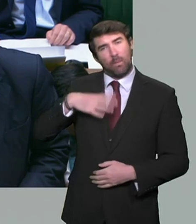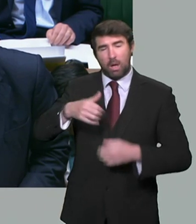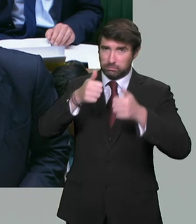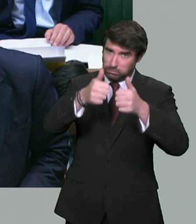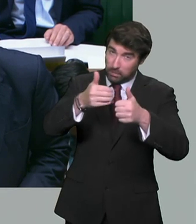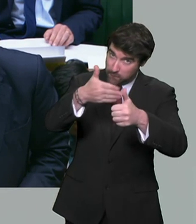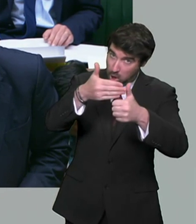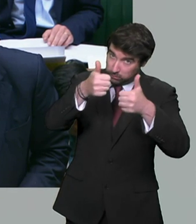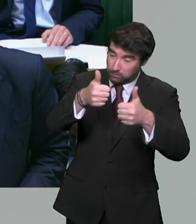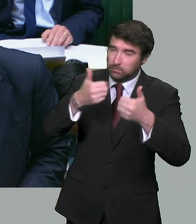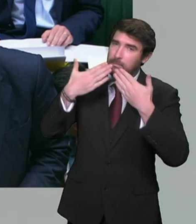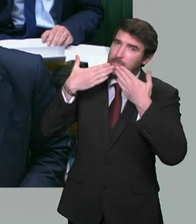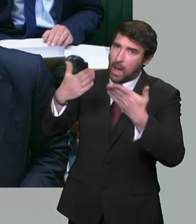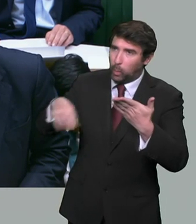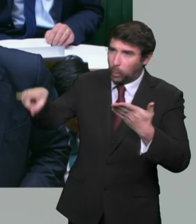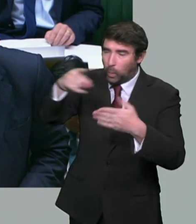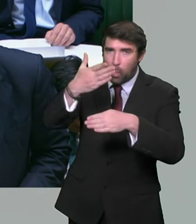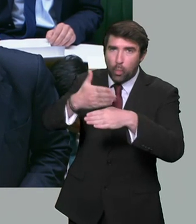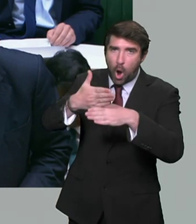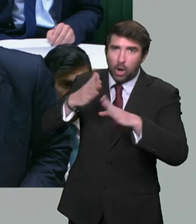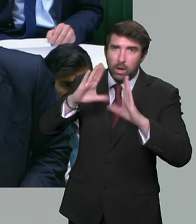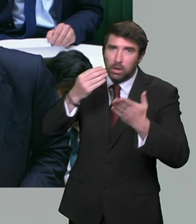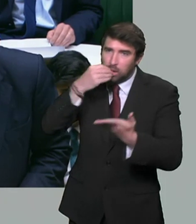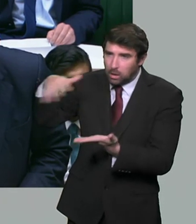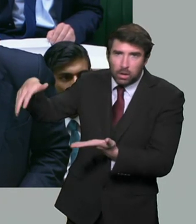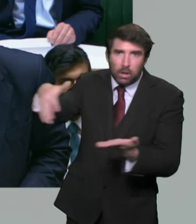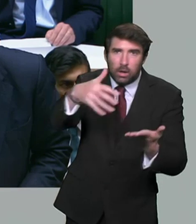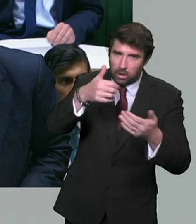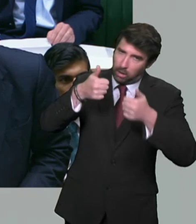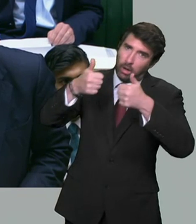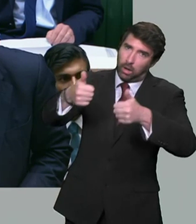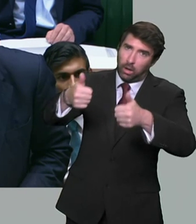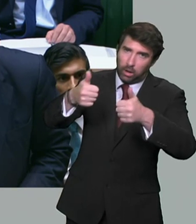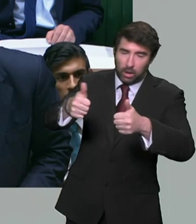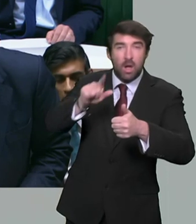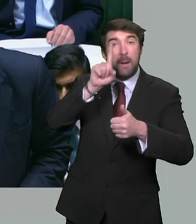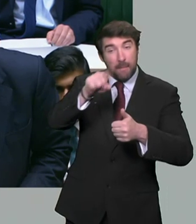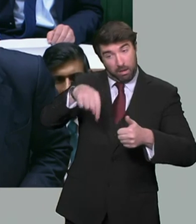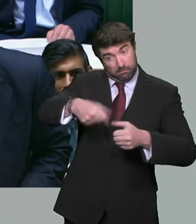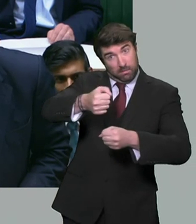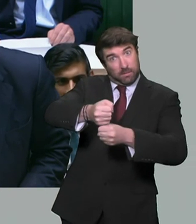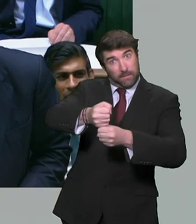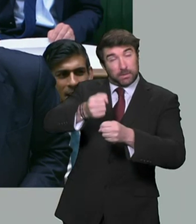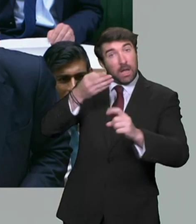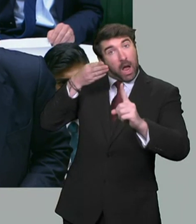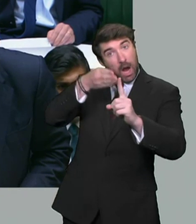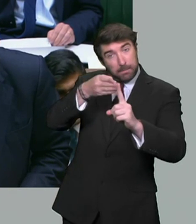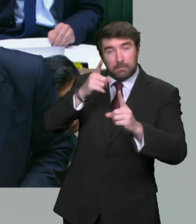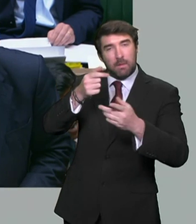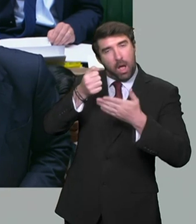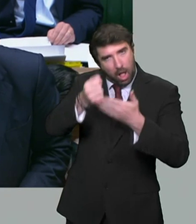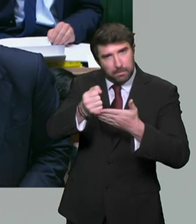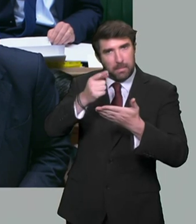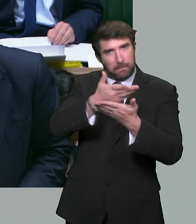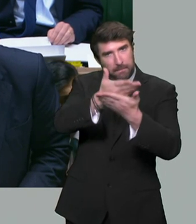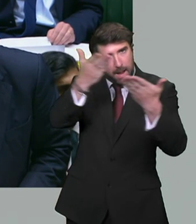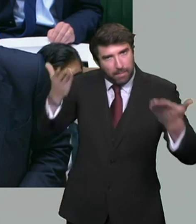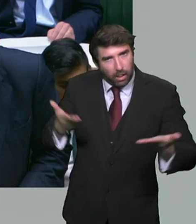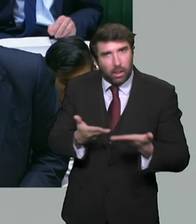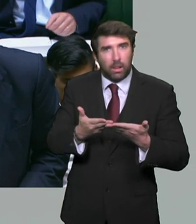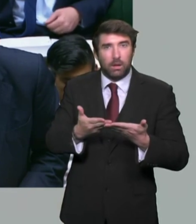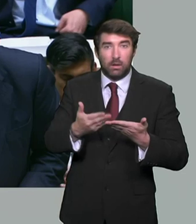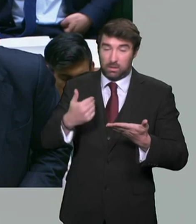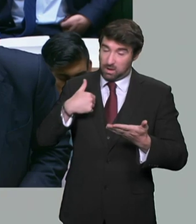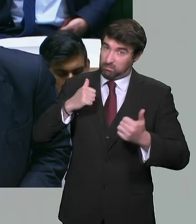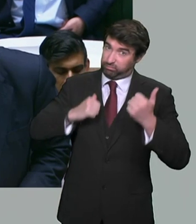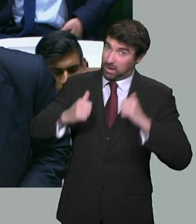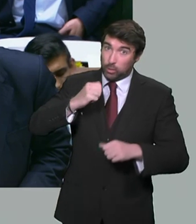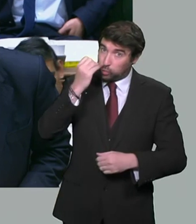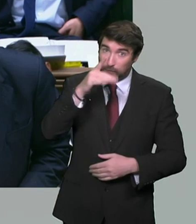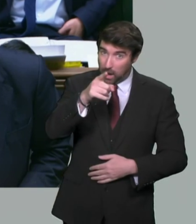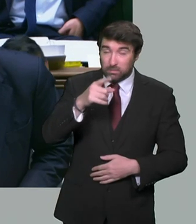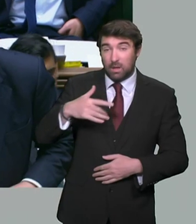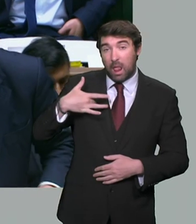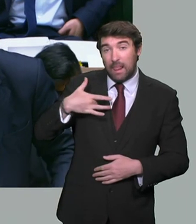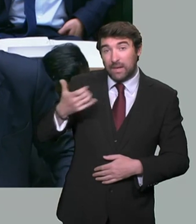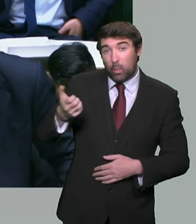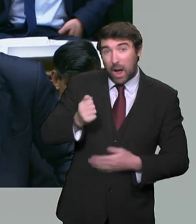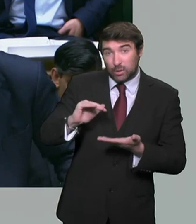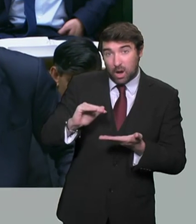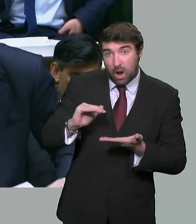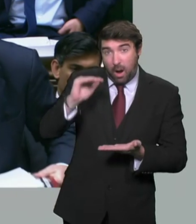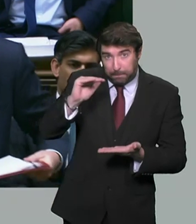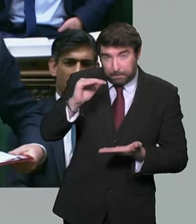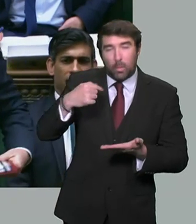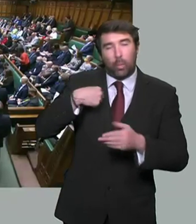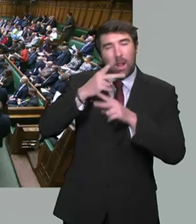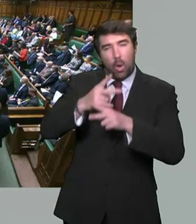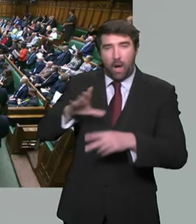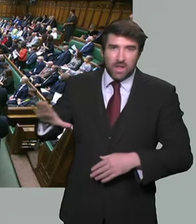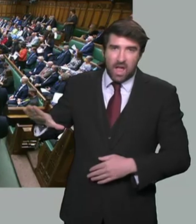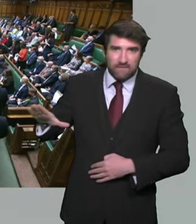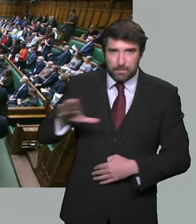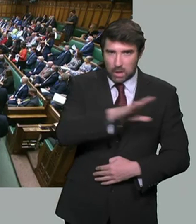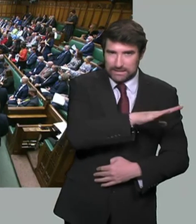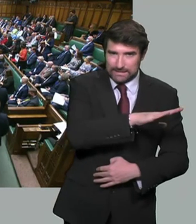What this Government have done throughout the pandemic is to put the most protection for those who need it most across society, and I am proud of what we have done by uplifting the living wage, and proud of the arm that we put around the whole of the British people.